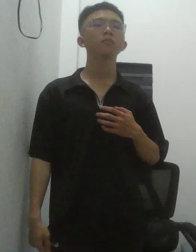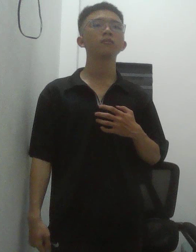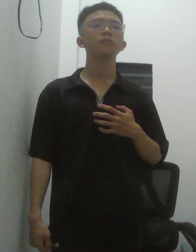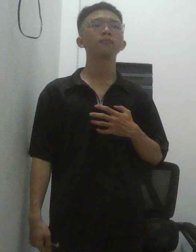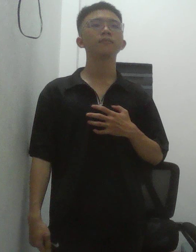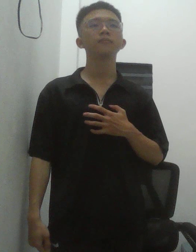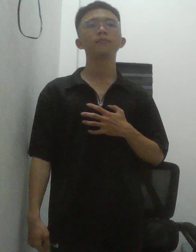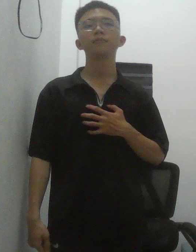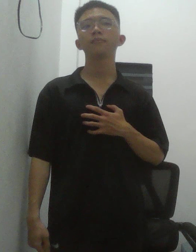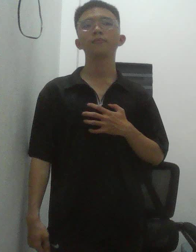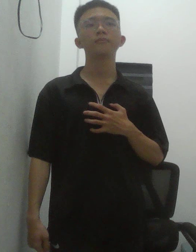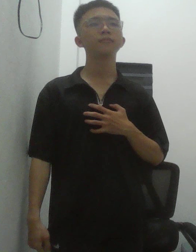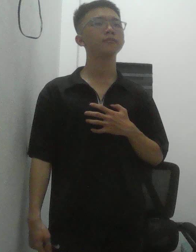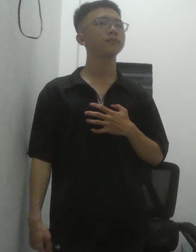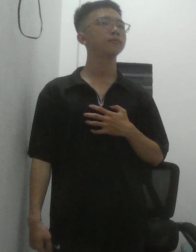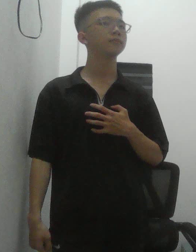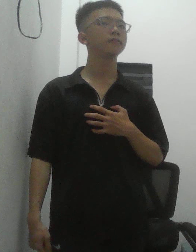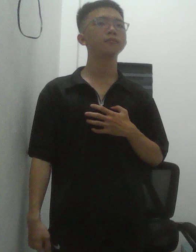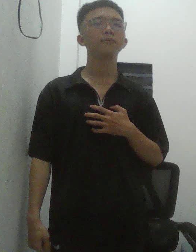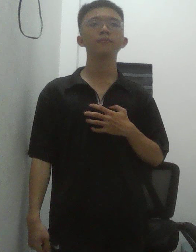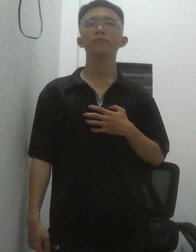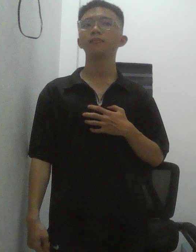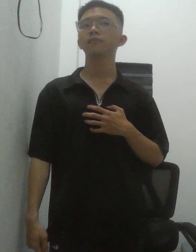khong thich